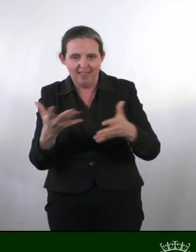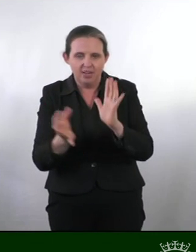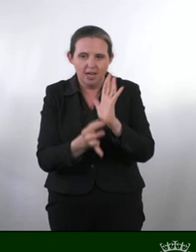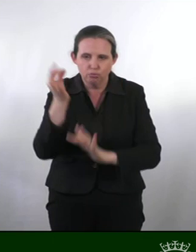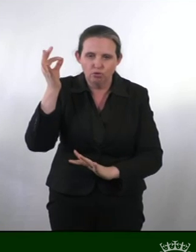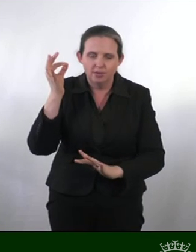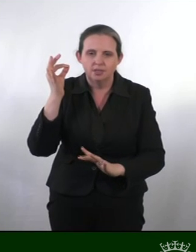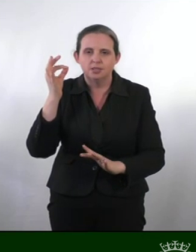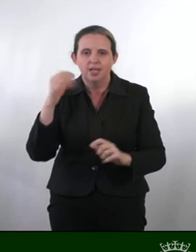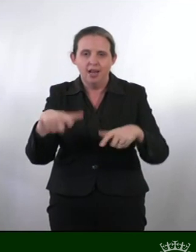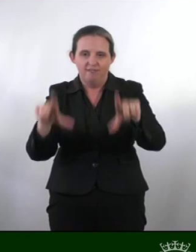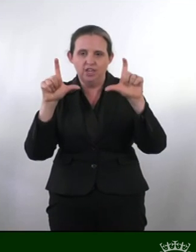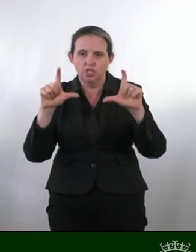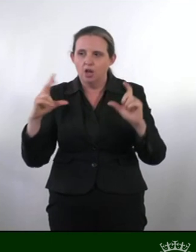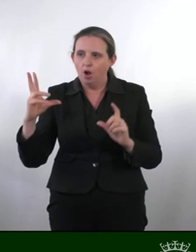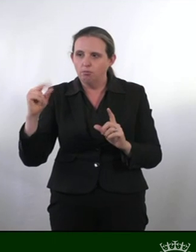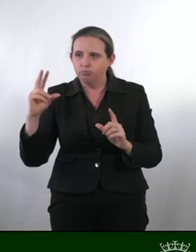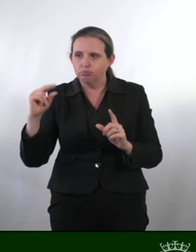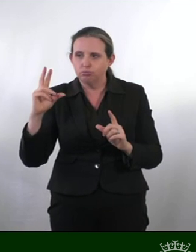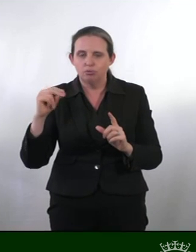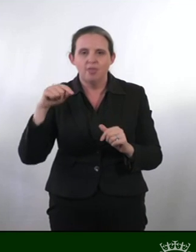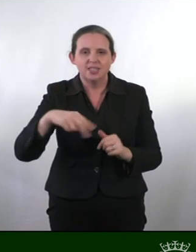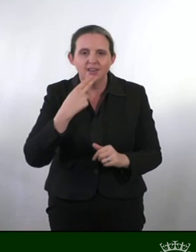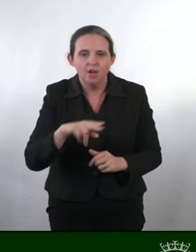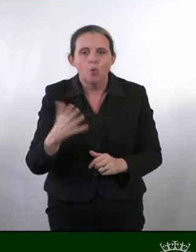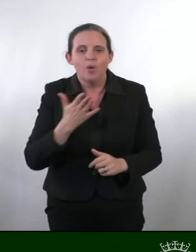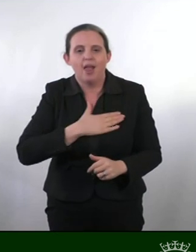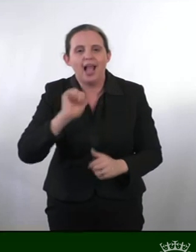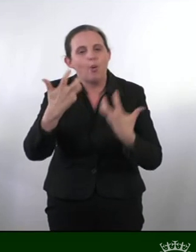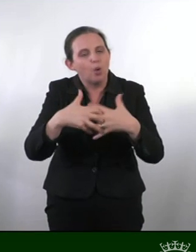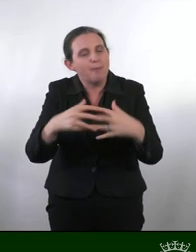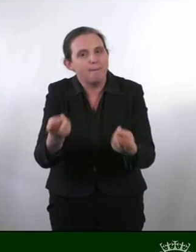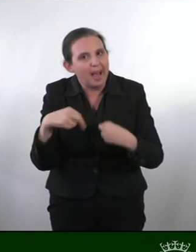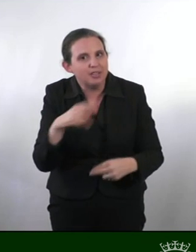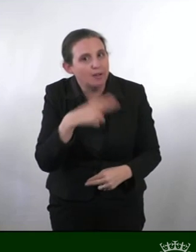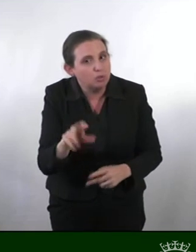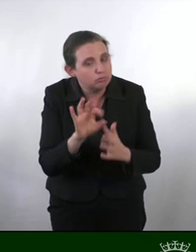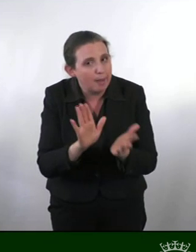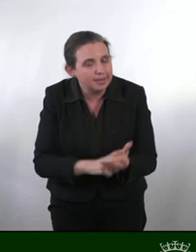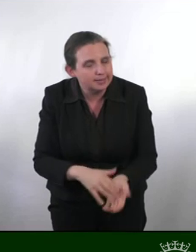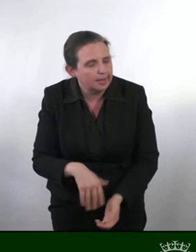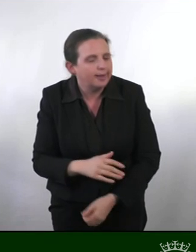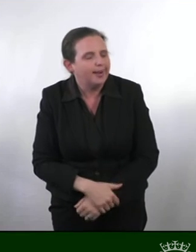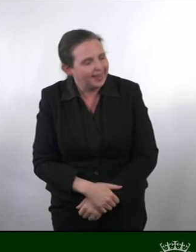10 today, but we would like our kit back this afternoon, Prime Minister!